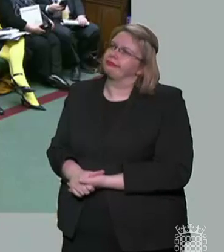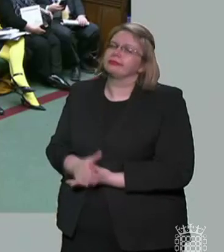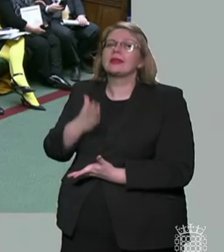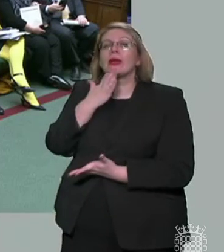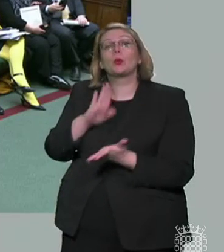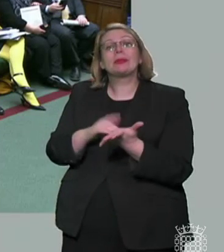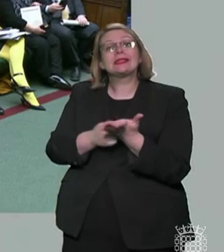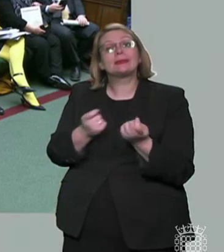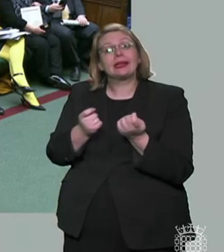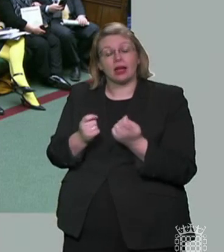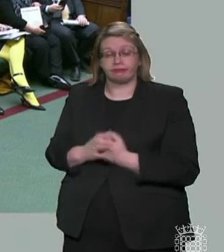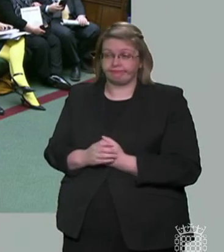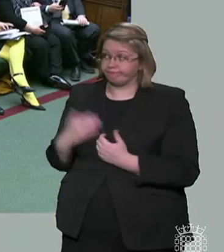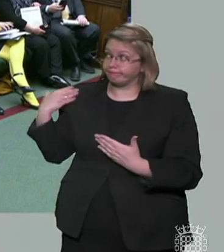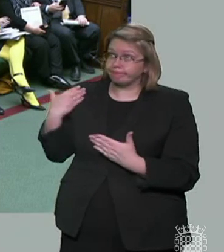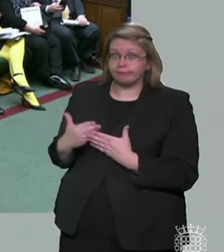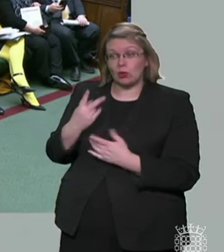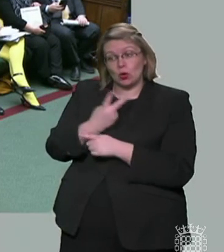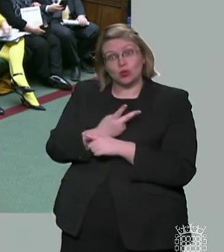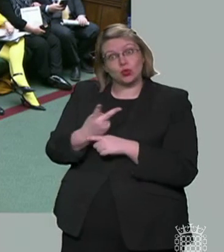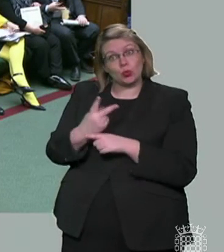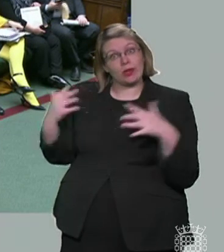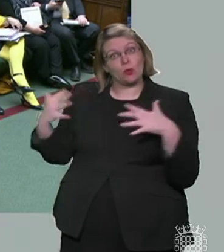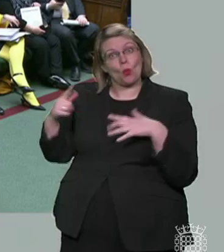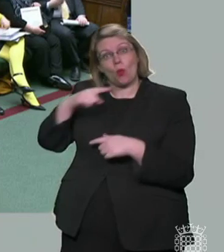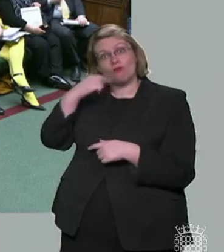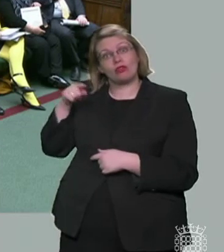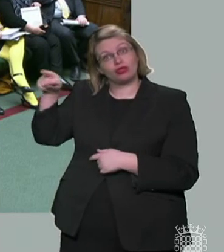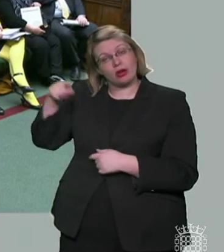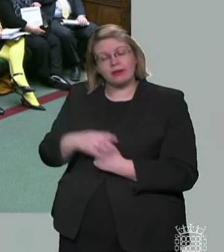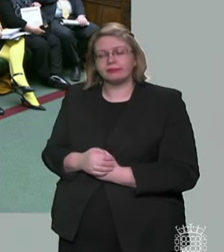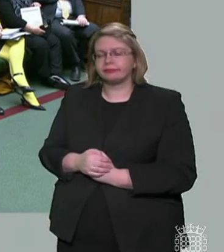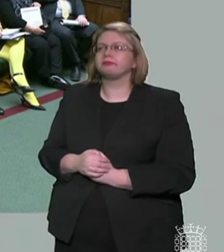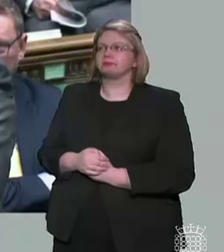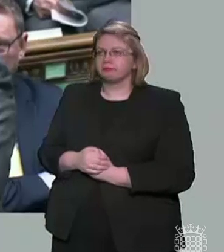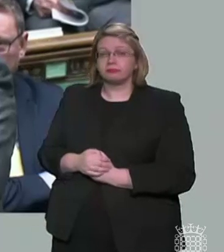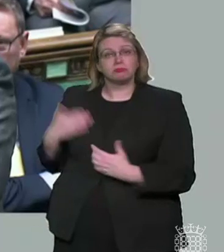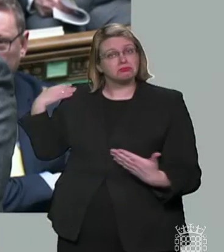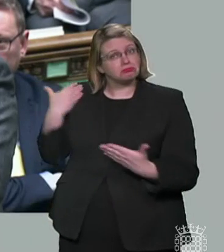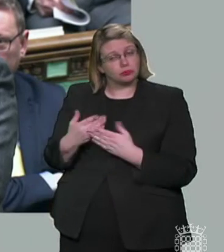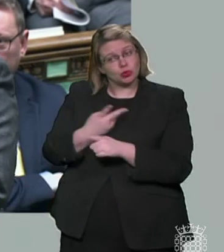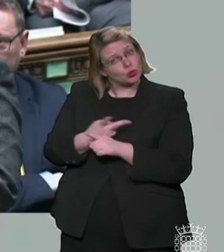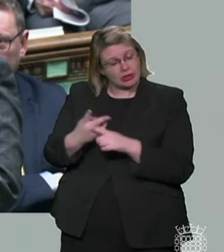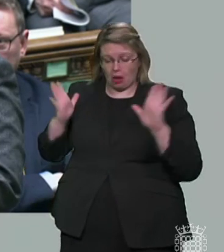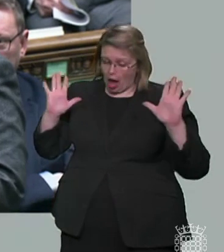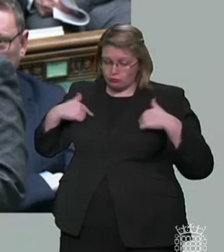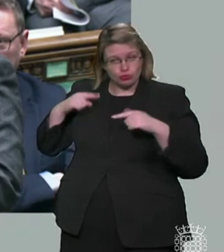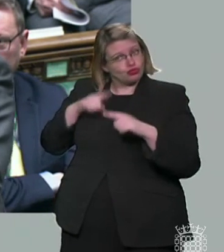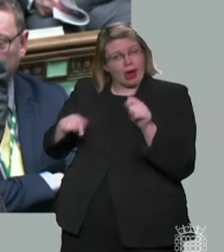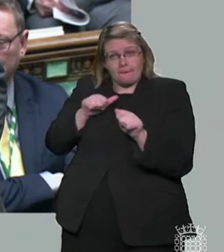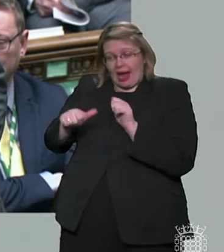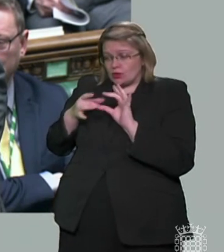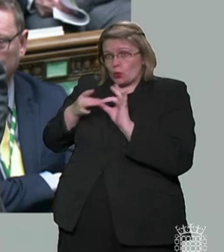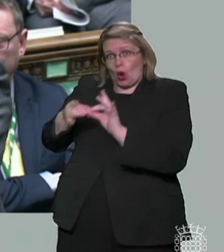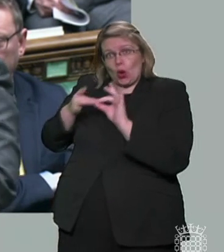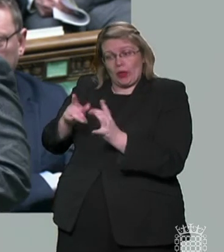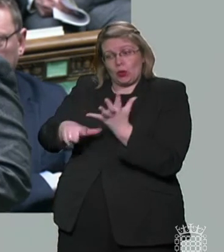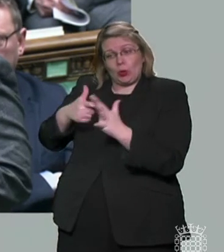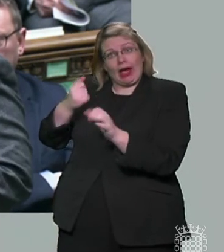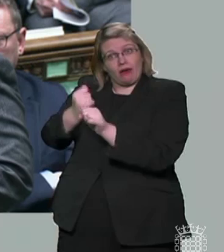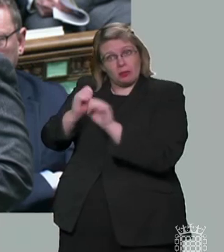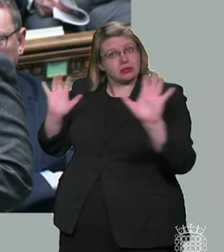We are now 14 days into Putin’s war. In that time, I have genuinely tried to work constructively with the UK Government and I will continue to seek to do that.